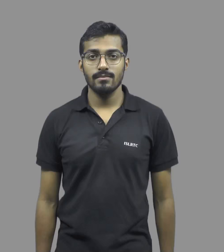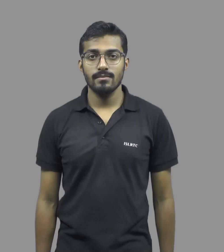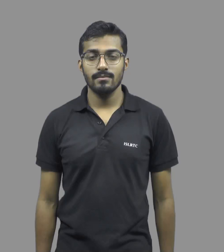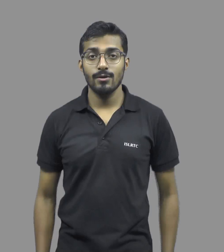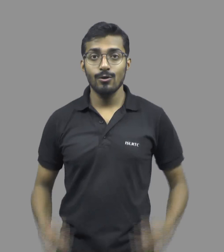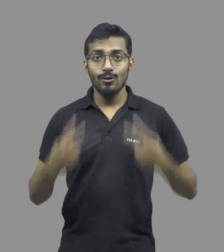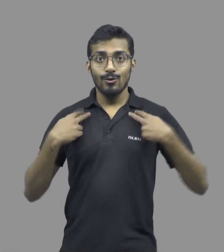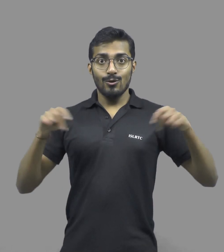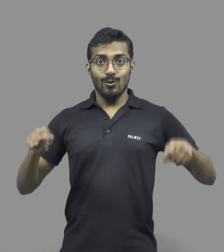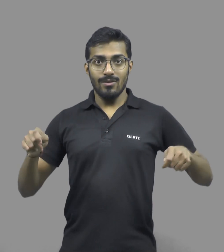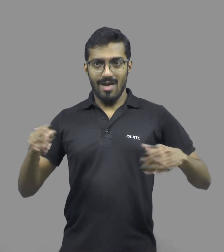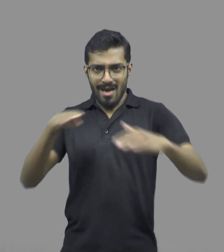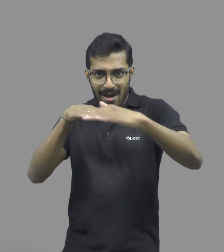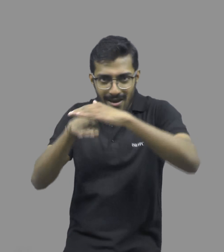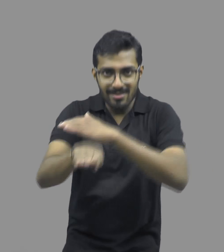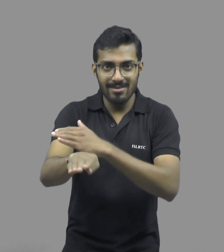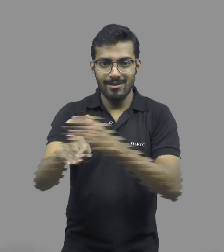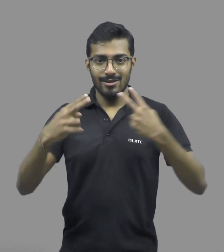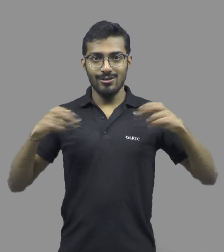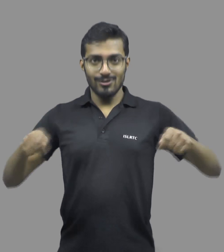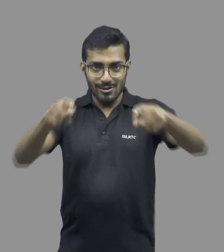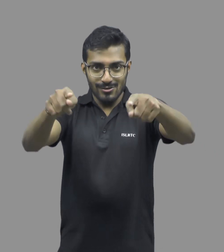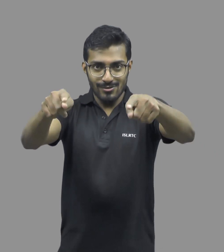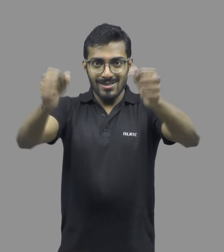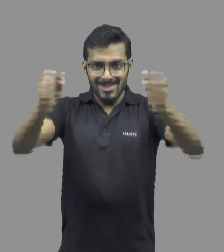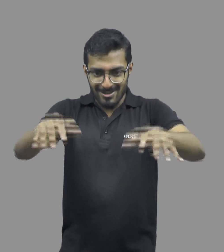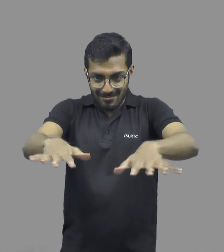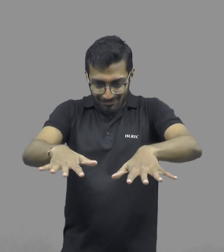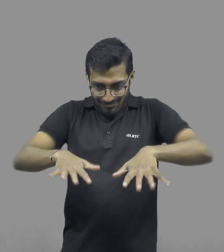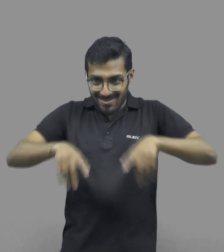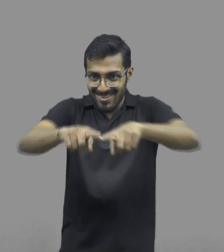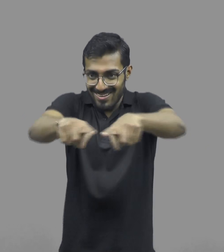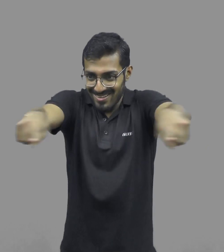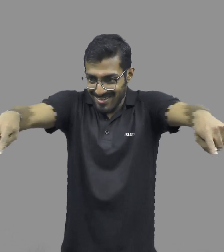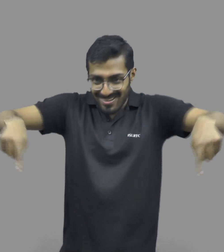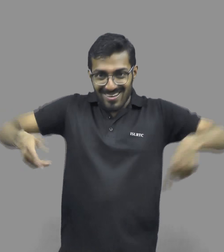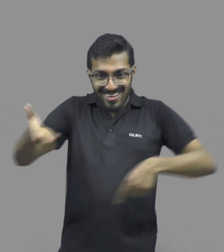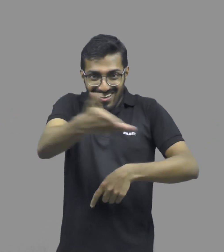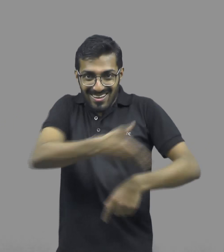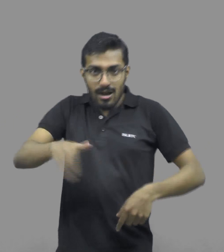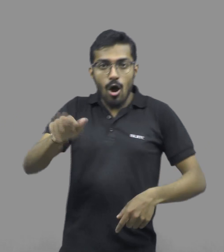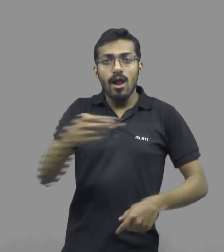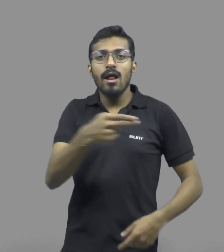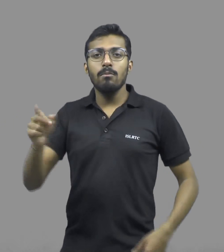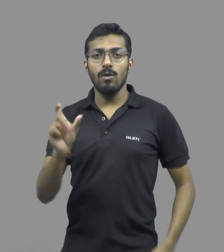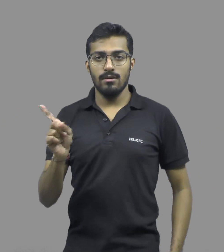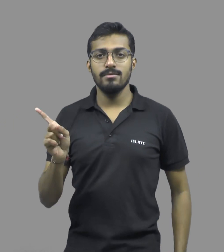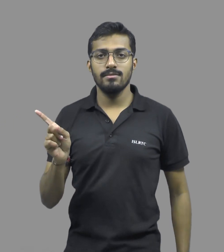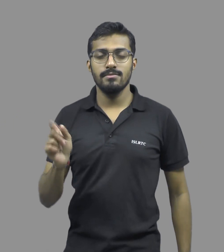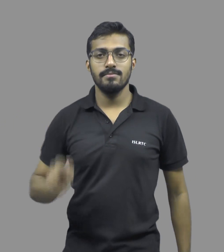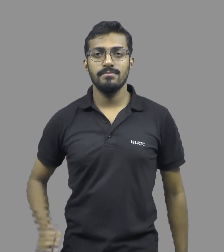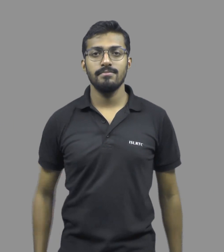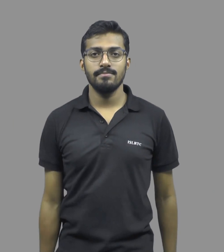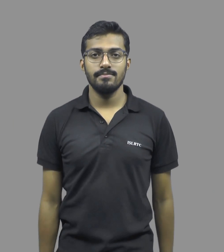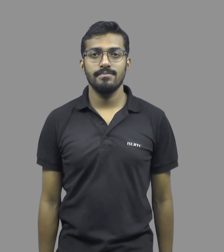Court hall